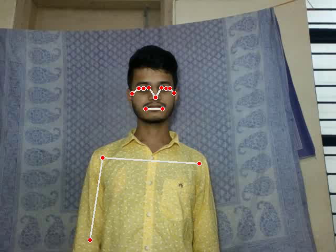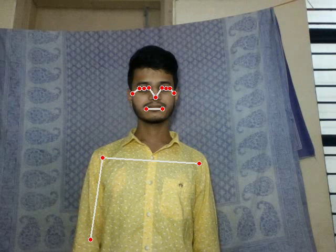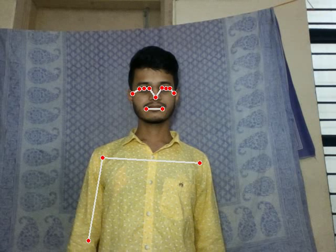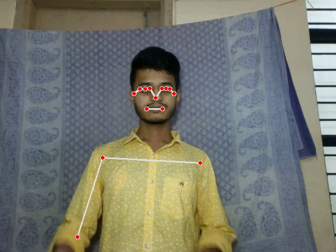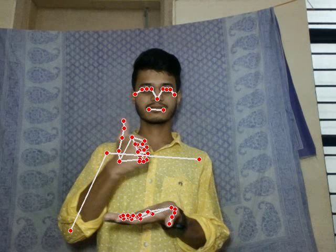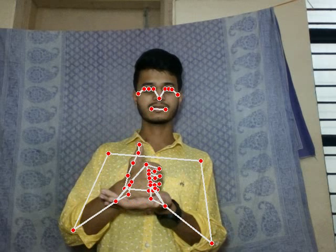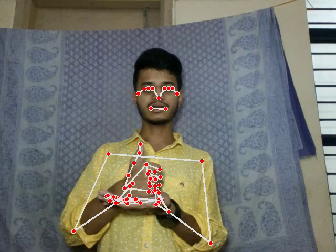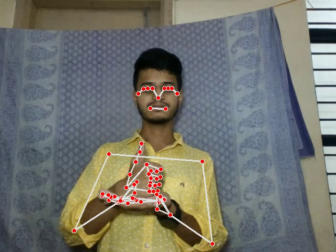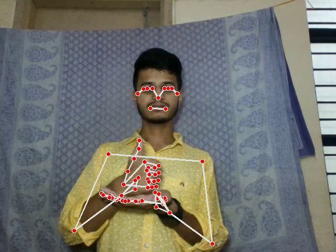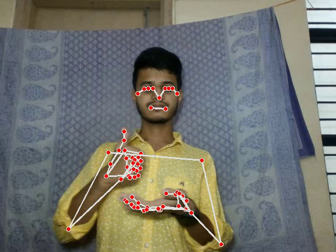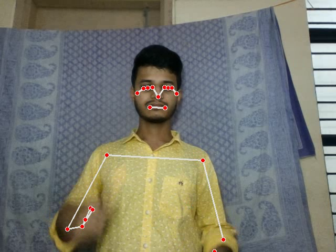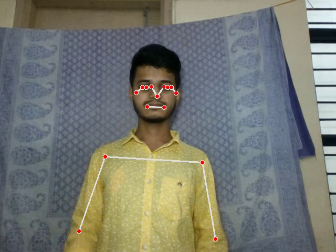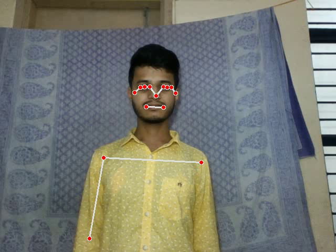help